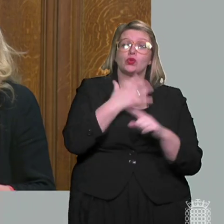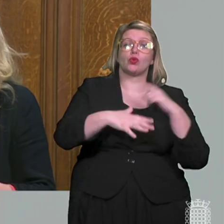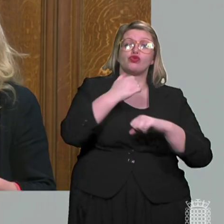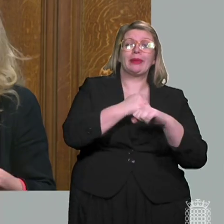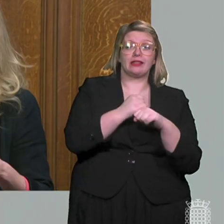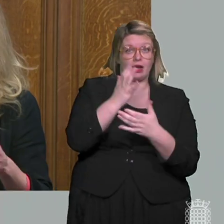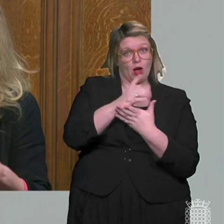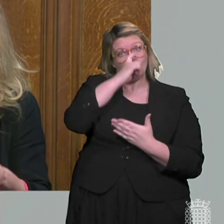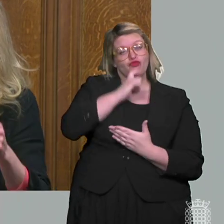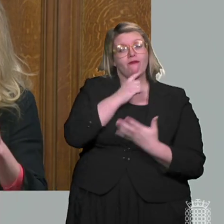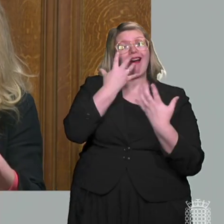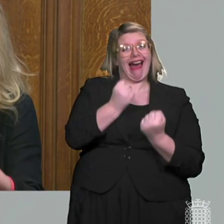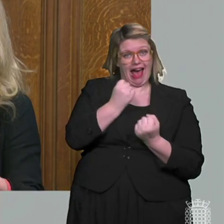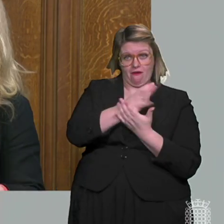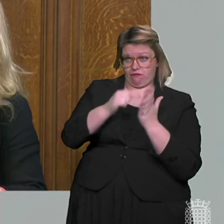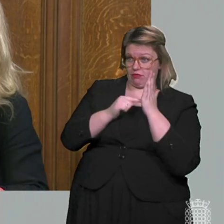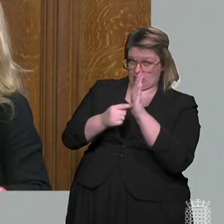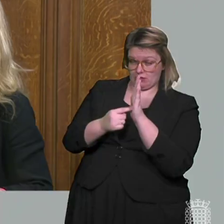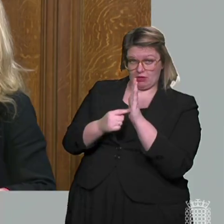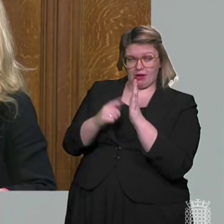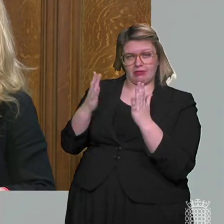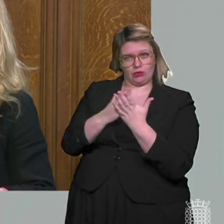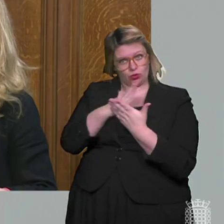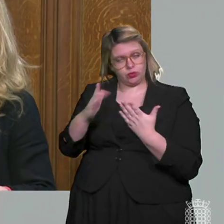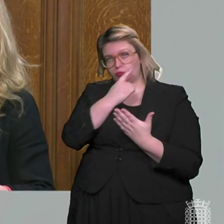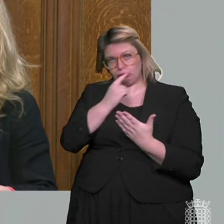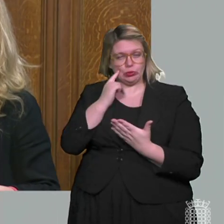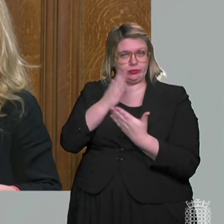Does my right honourable Friend agree that that is important to social media users?